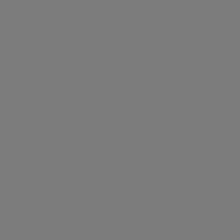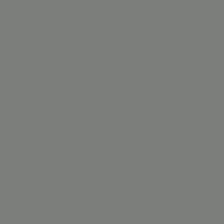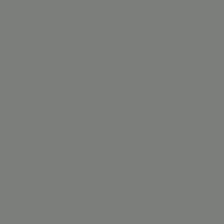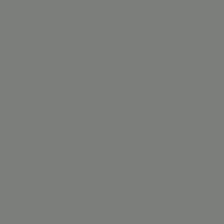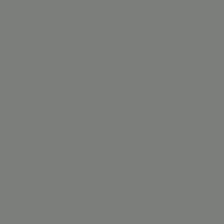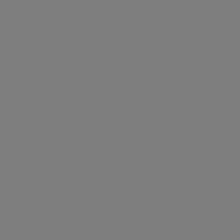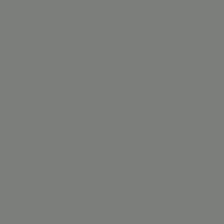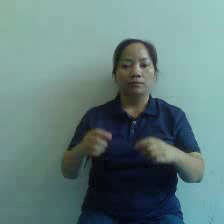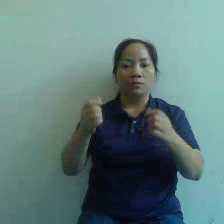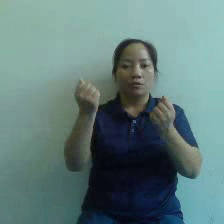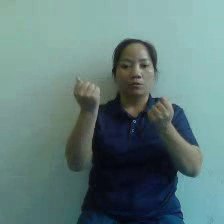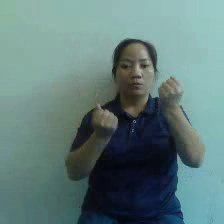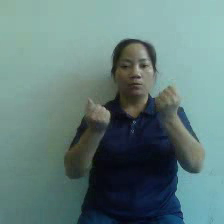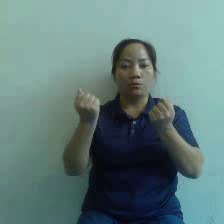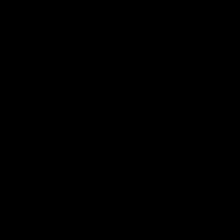Ô tô